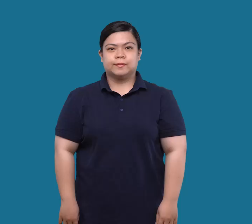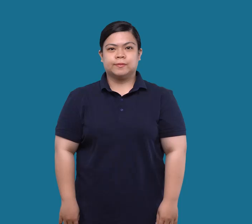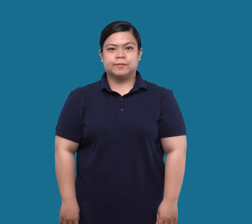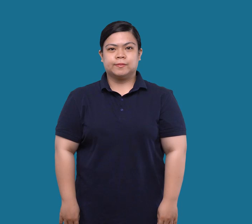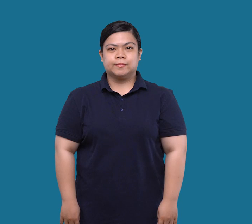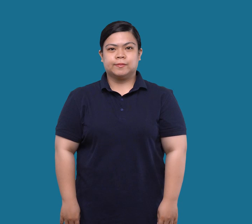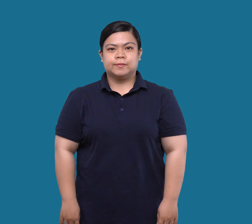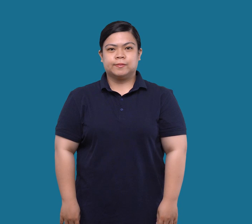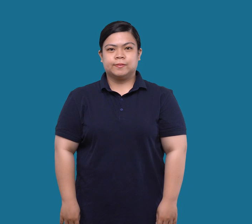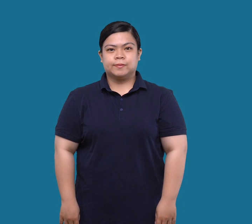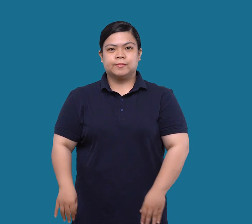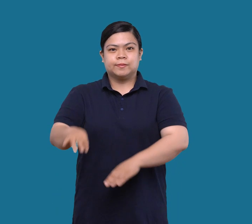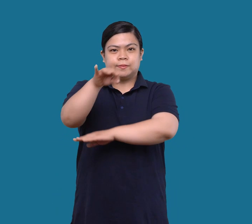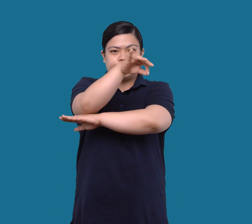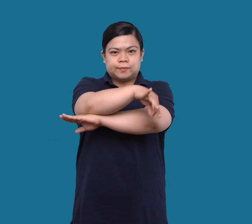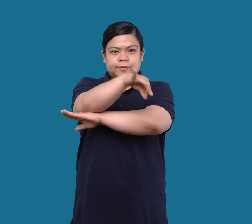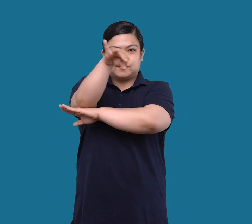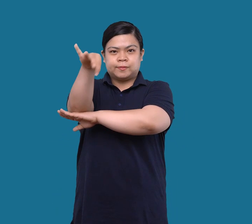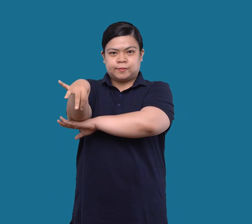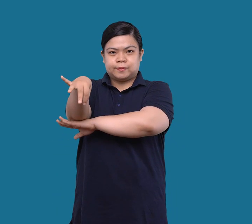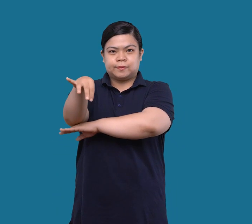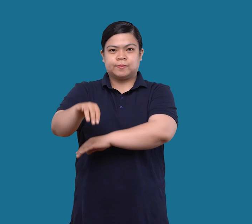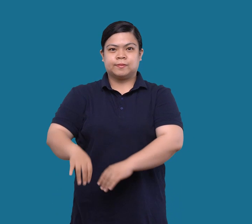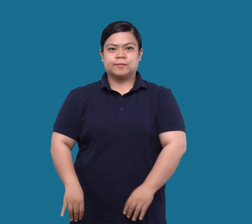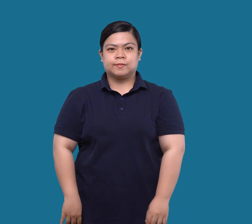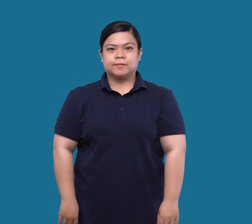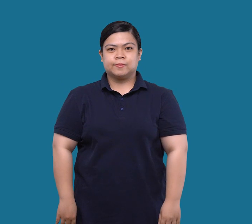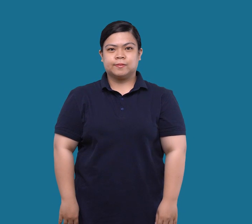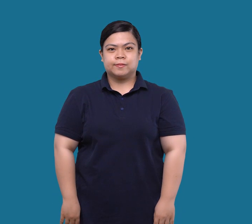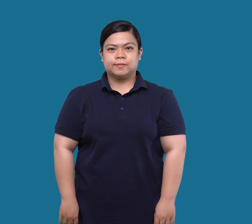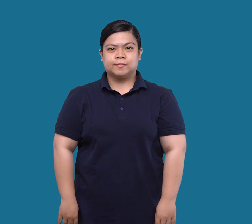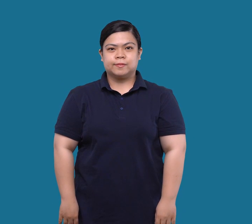cảng Sài Gòn